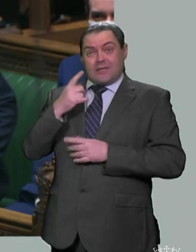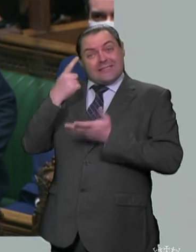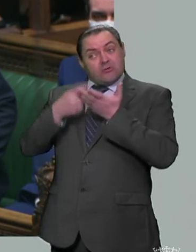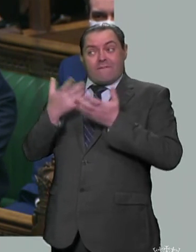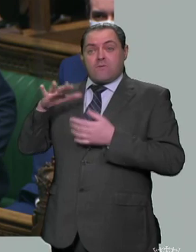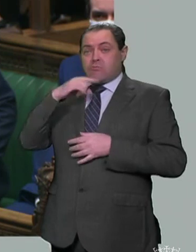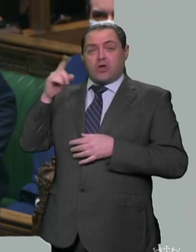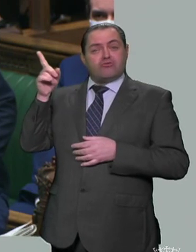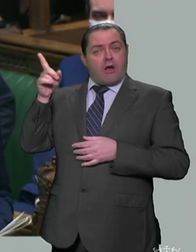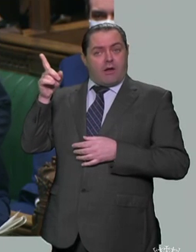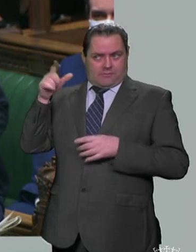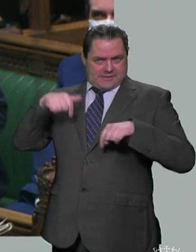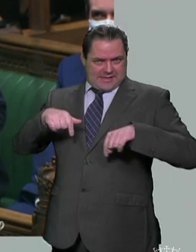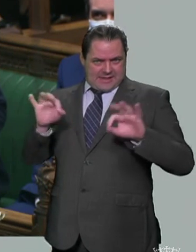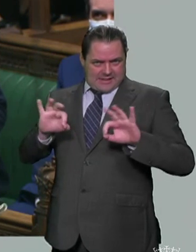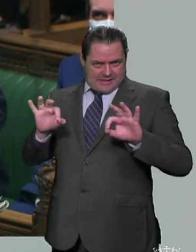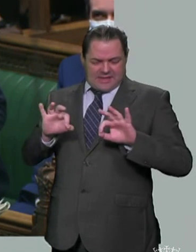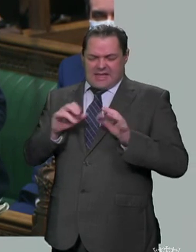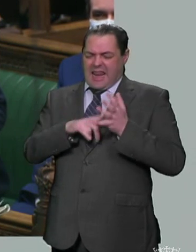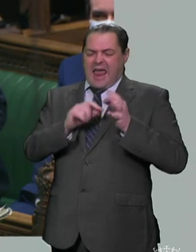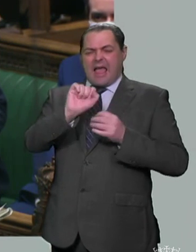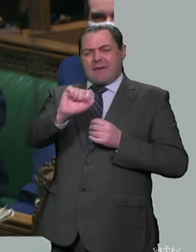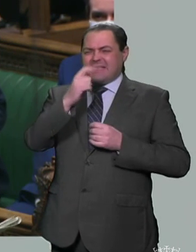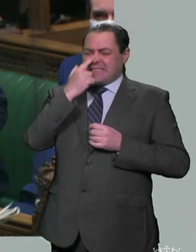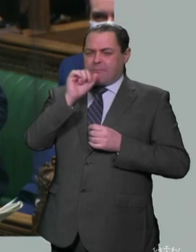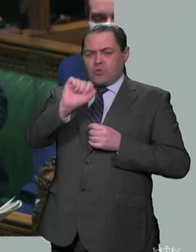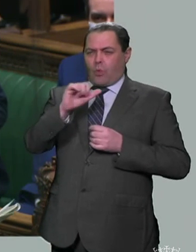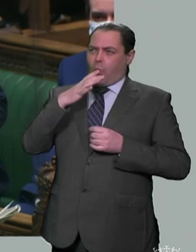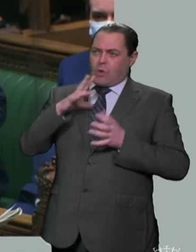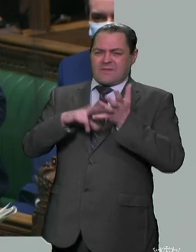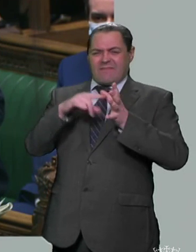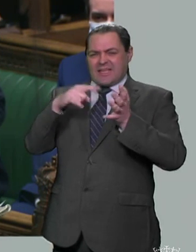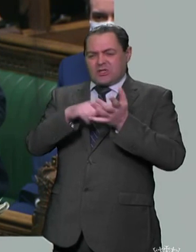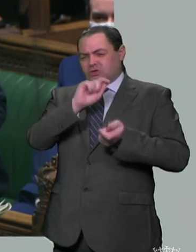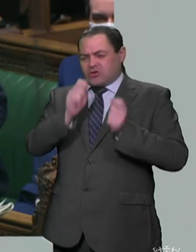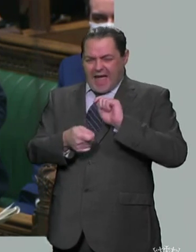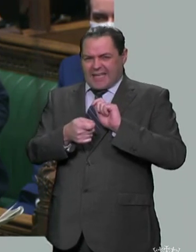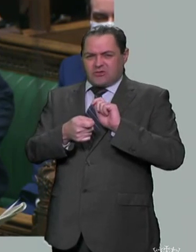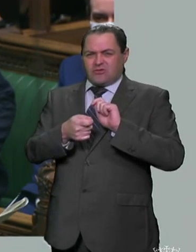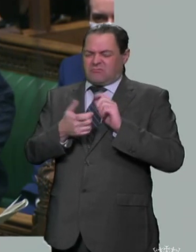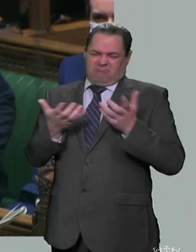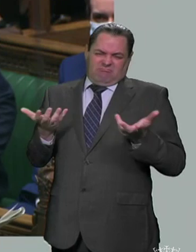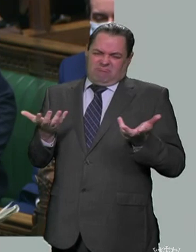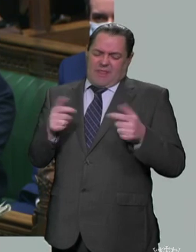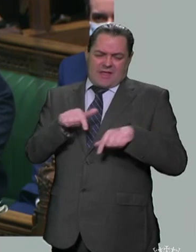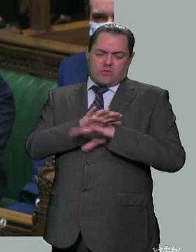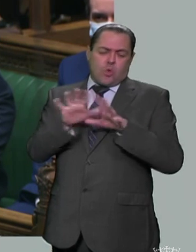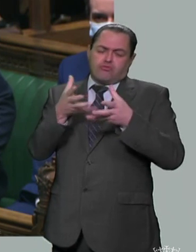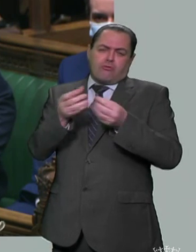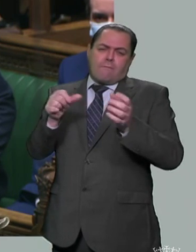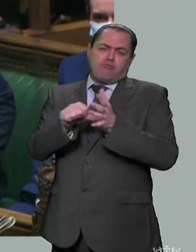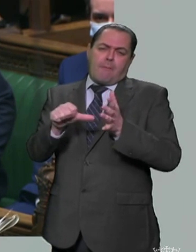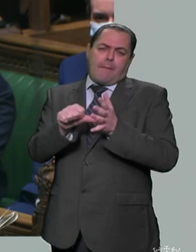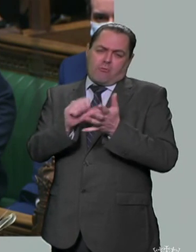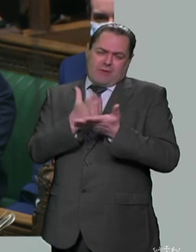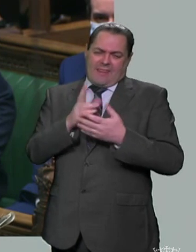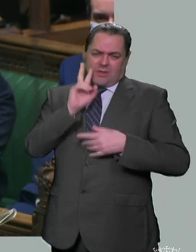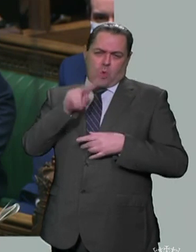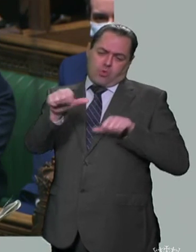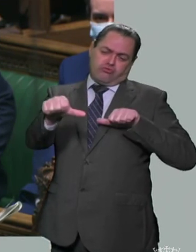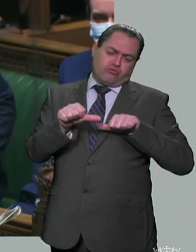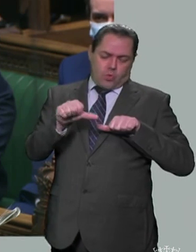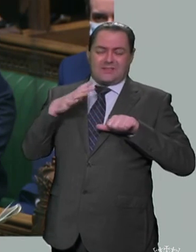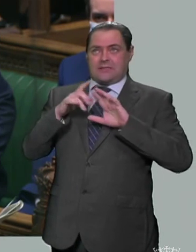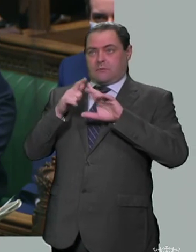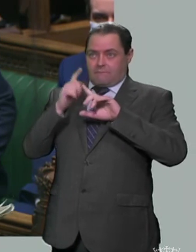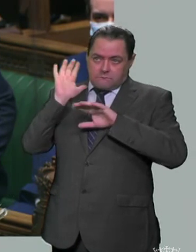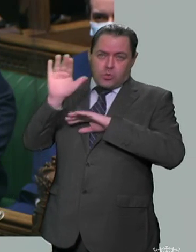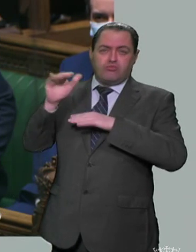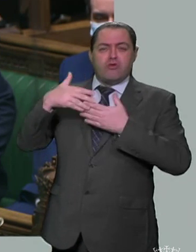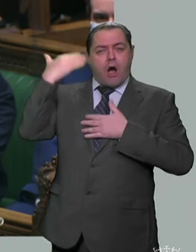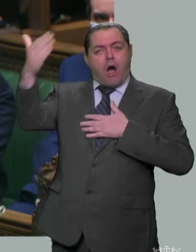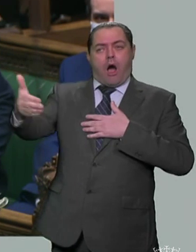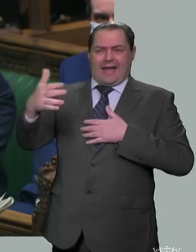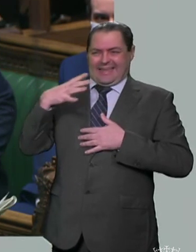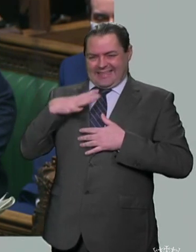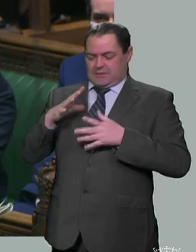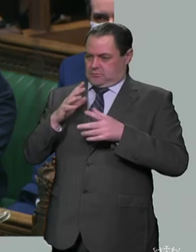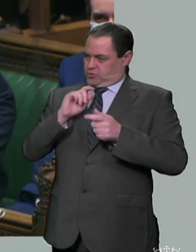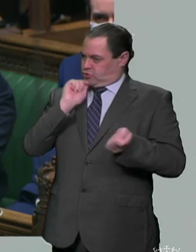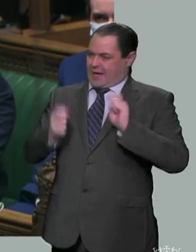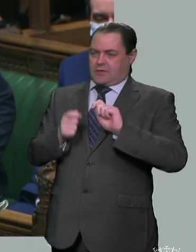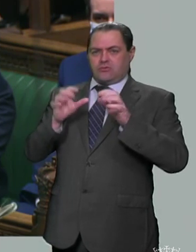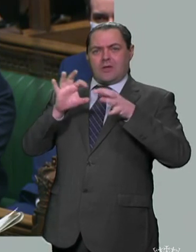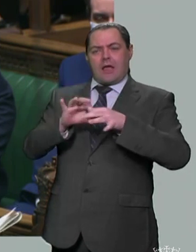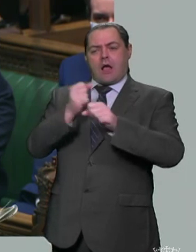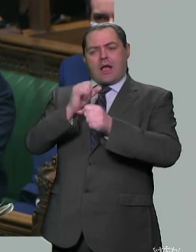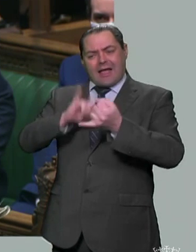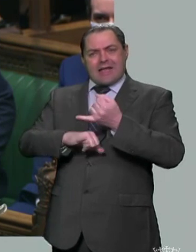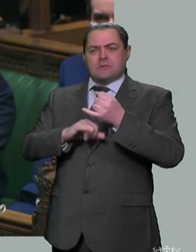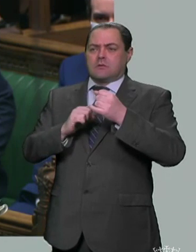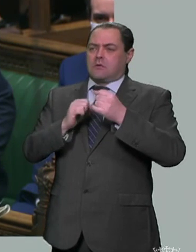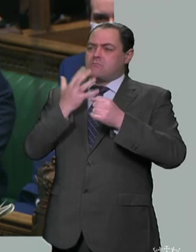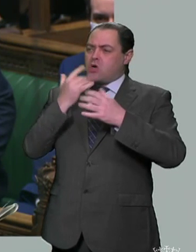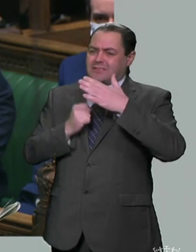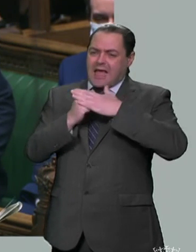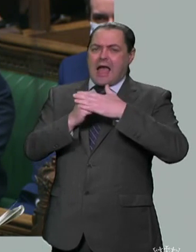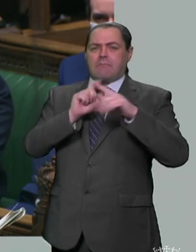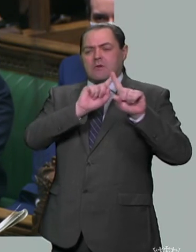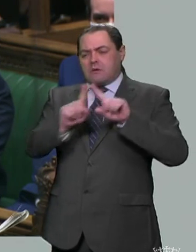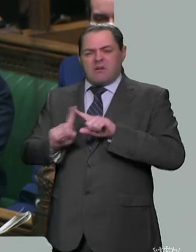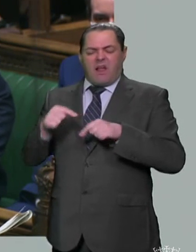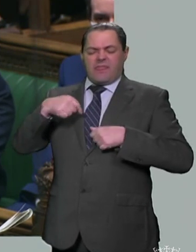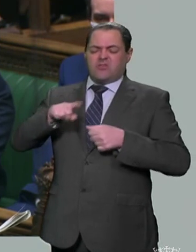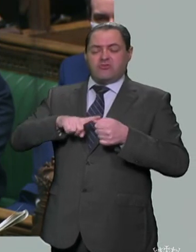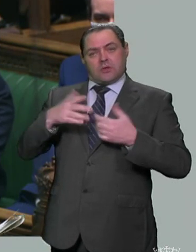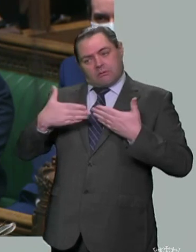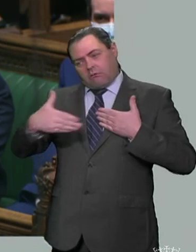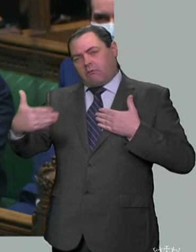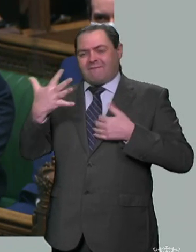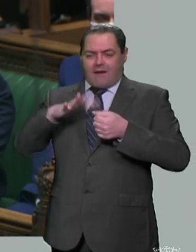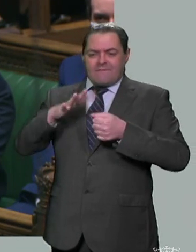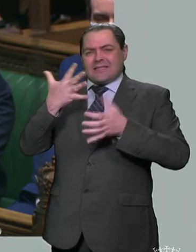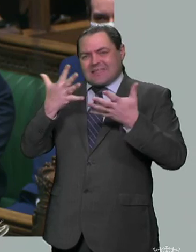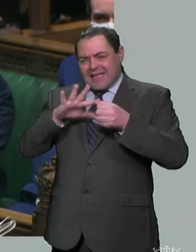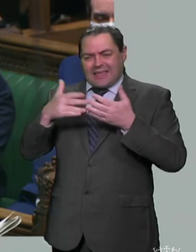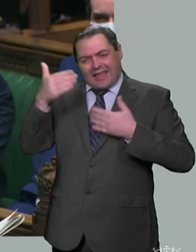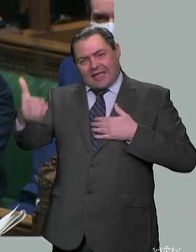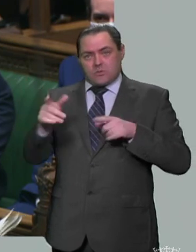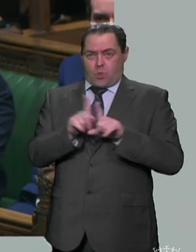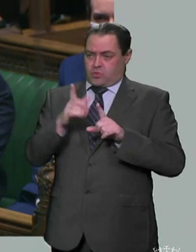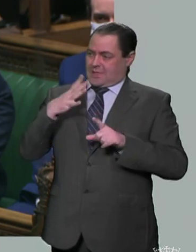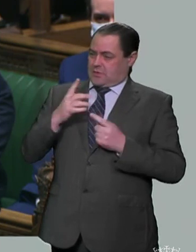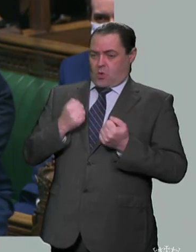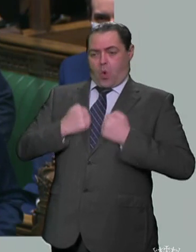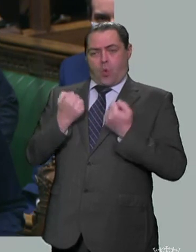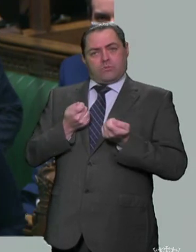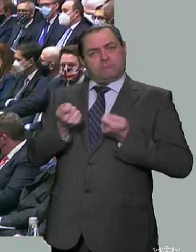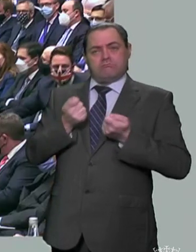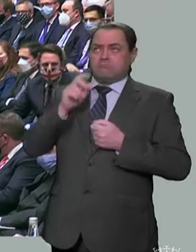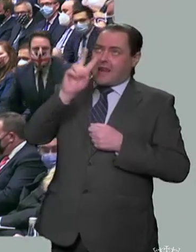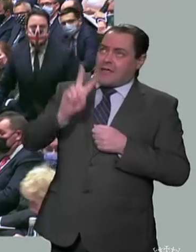Does the Prime Minister agree that Labour’s short-term proposals to shift the burden from bill payers to taxpayers will not address the fundamental underlying problem at all, and that the crisis demands structural reforms to the energy price cap, rather than just resetting it to later this year, as well as energy self-sufficiency to uncouple us from Russian gas?